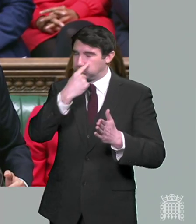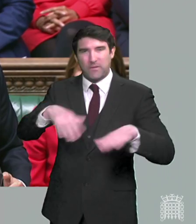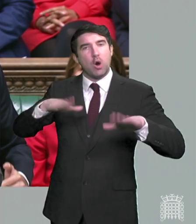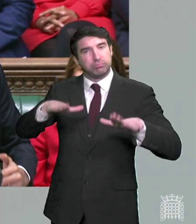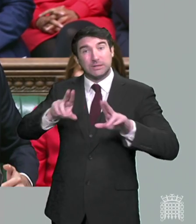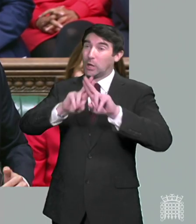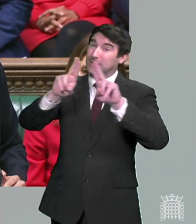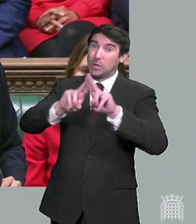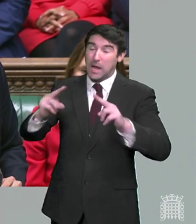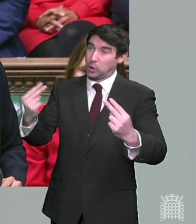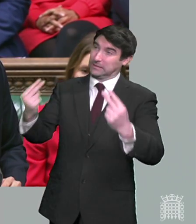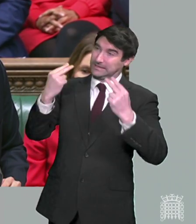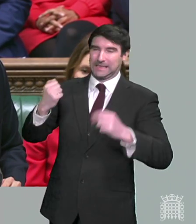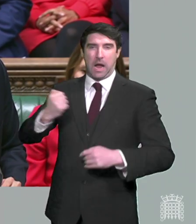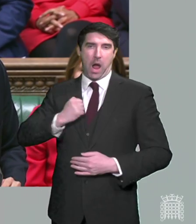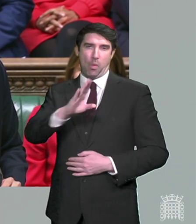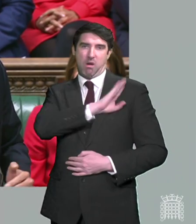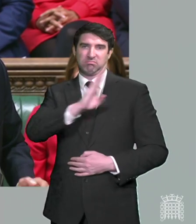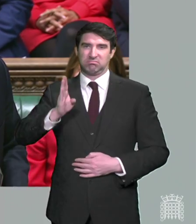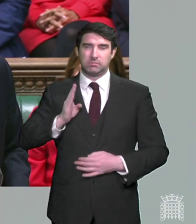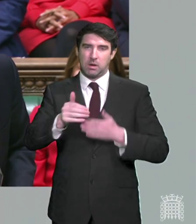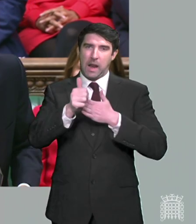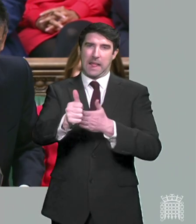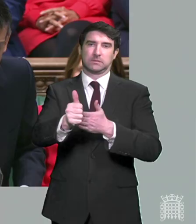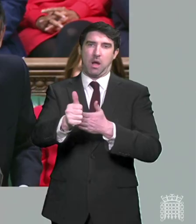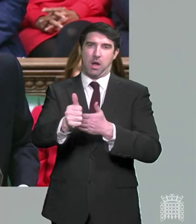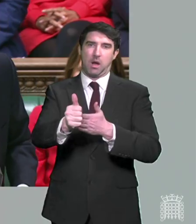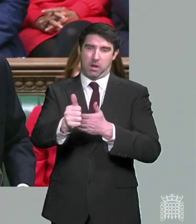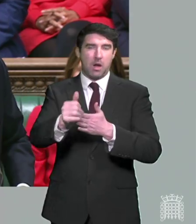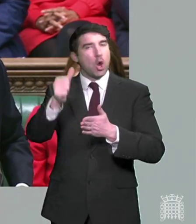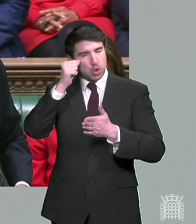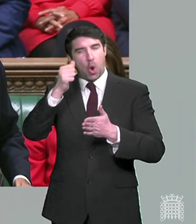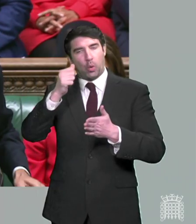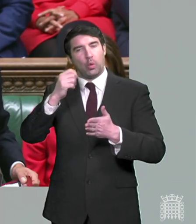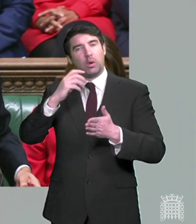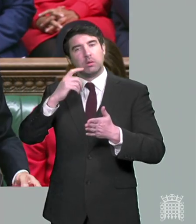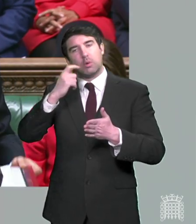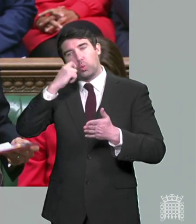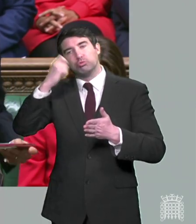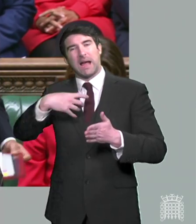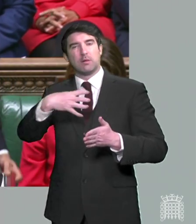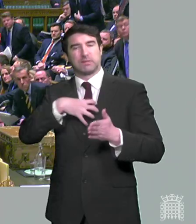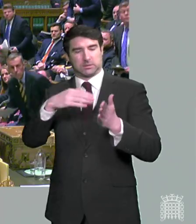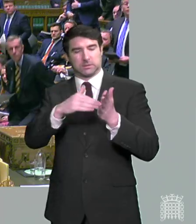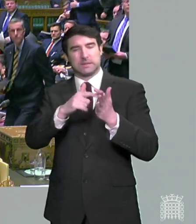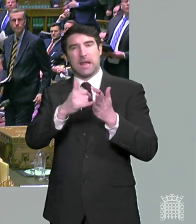It is making an incredible difference on the ground, and is something I know President Zelensky is incredibly grateful for.